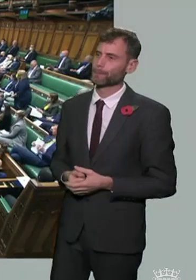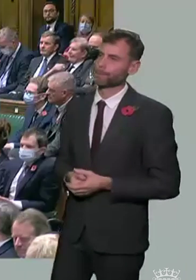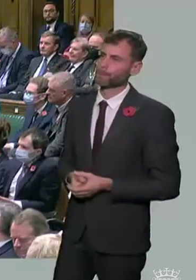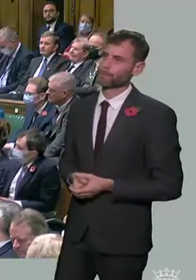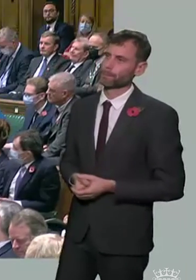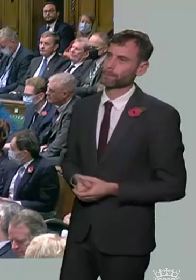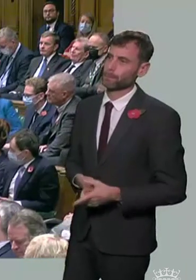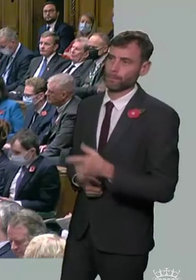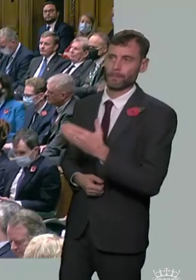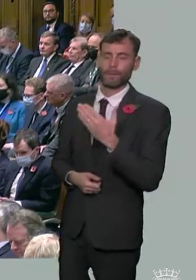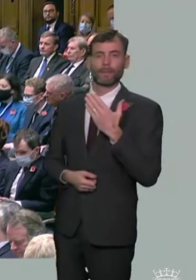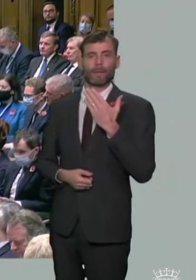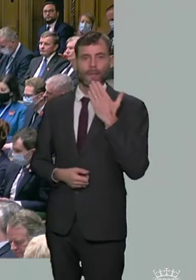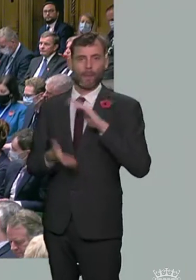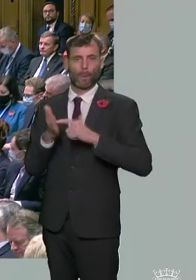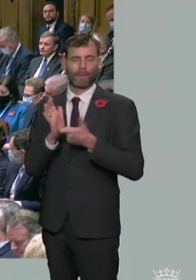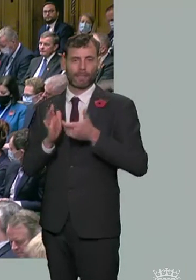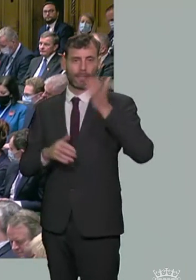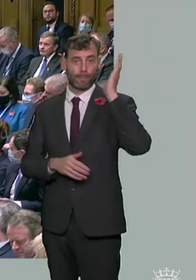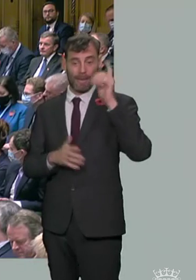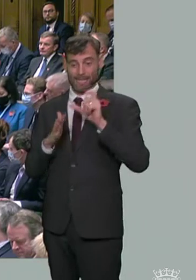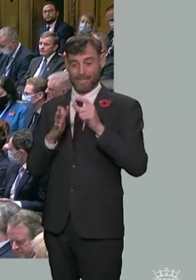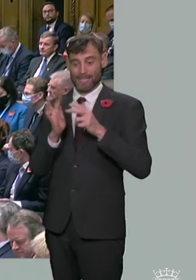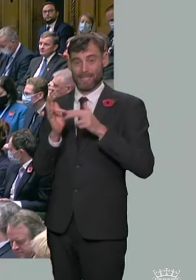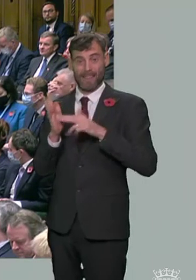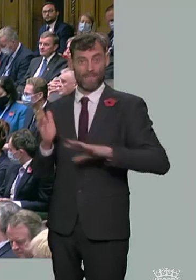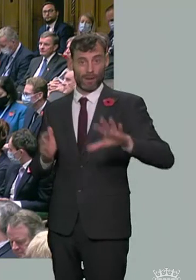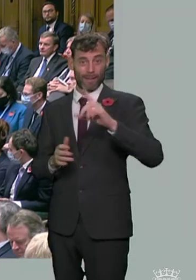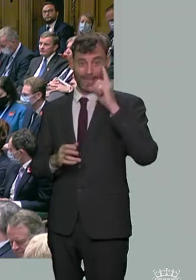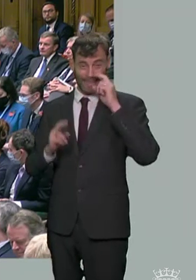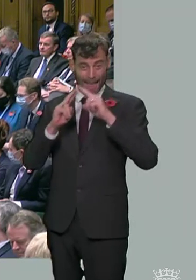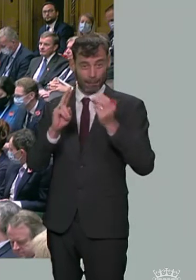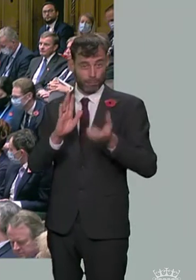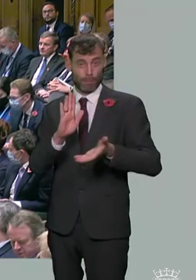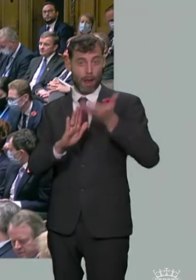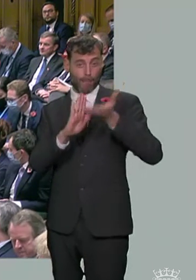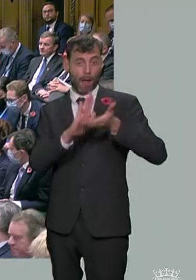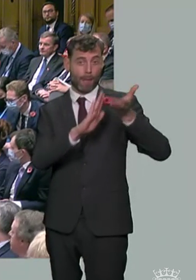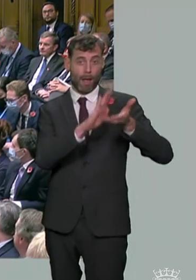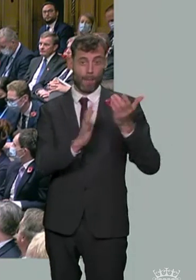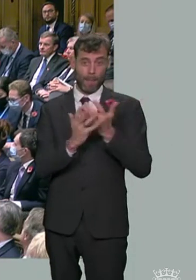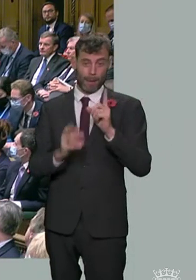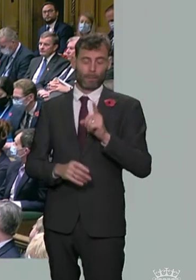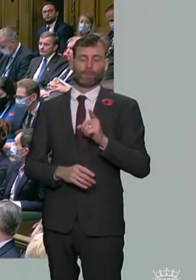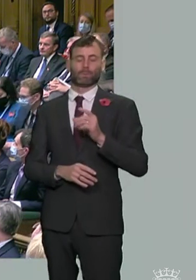House prices are rising in East Devon, with the dream of home ownership becoming out of reach for too many local people.